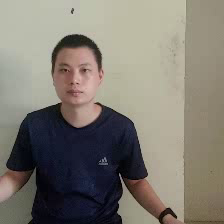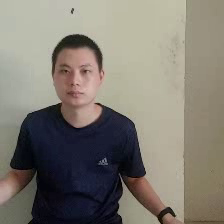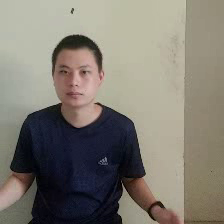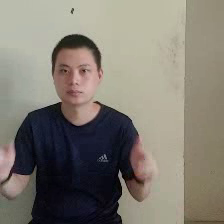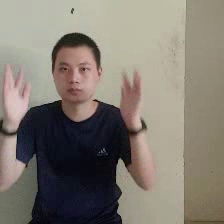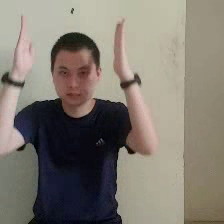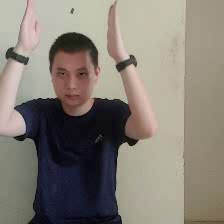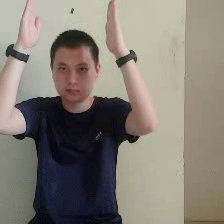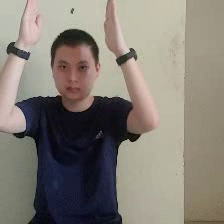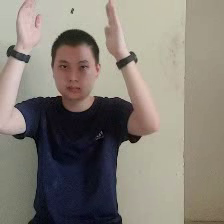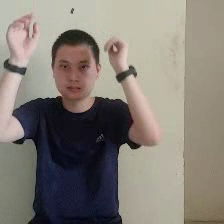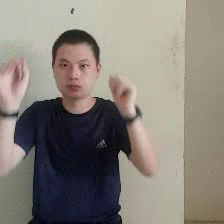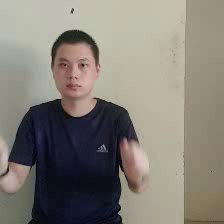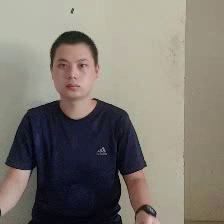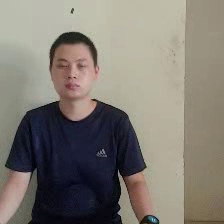Chạy